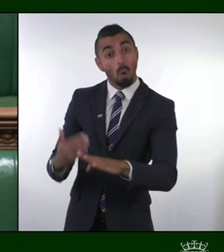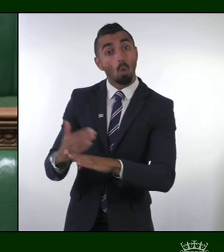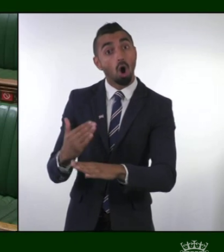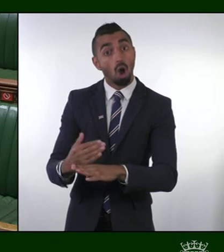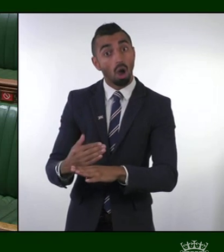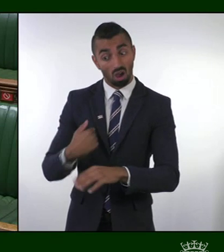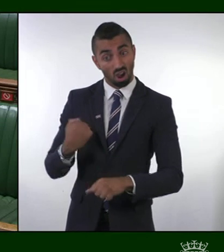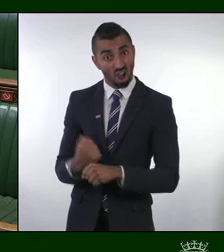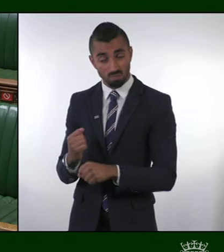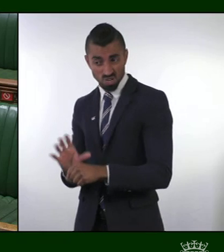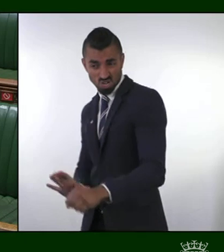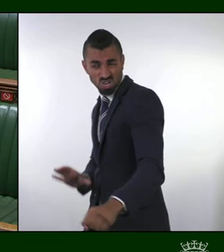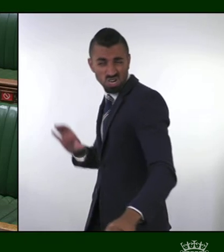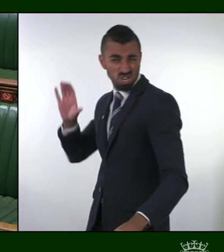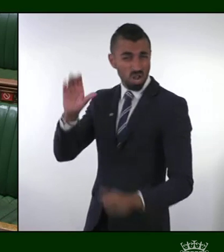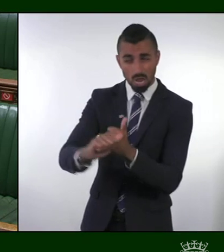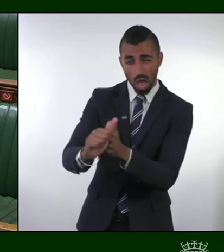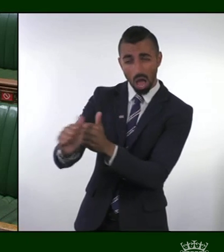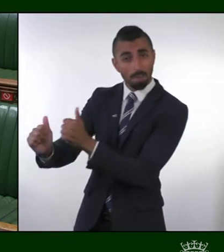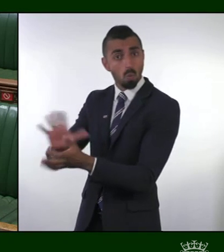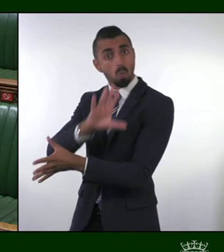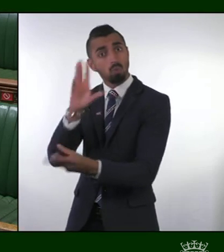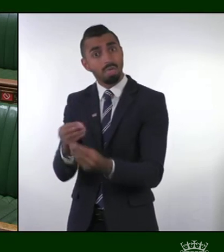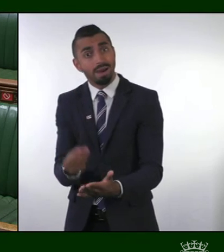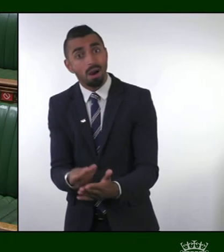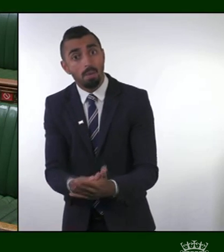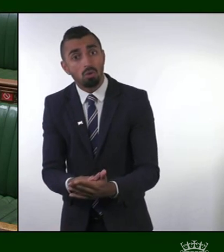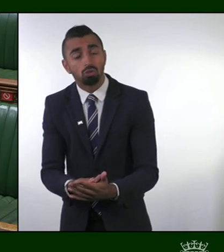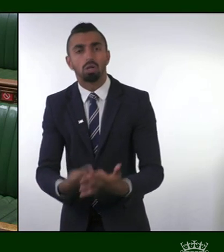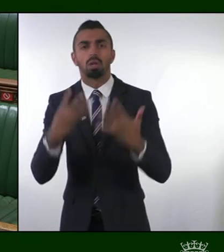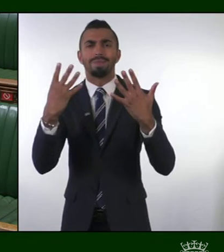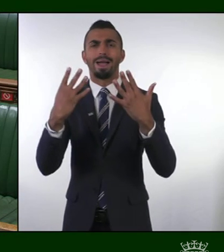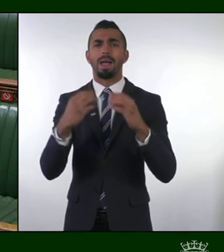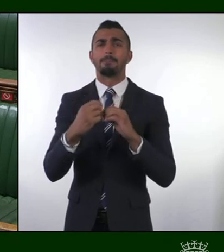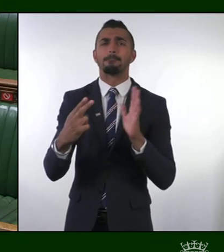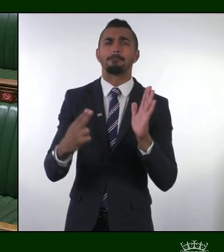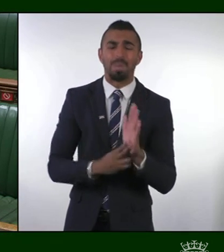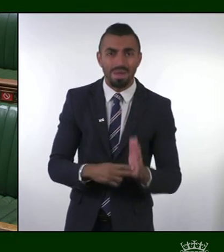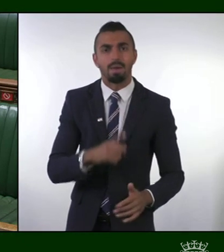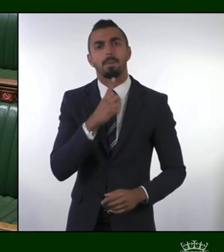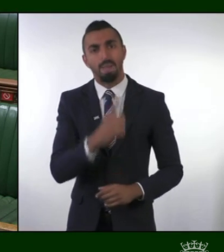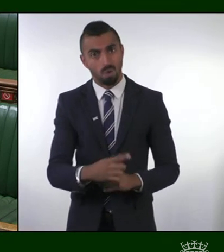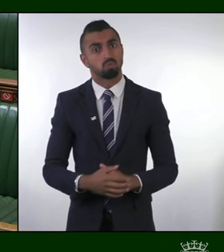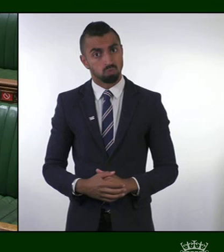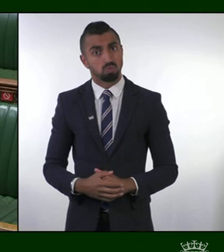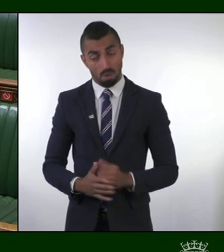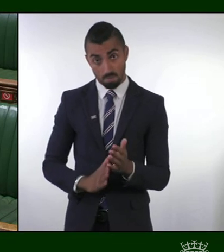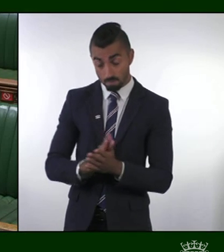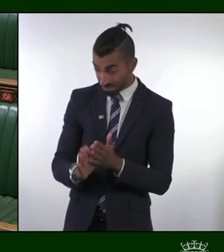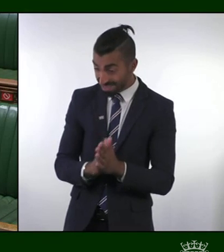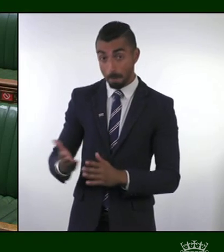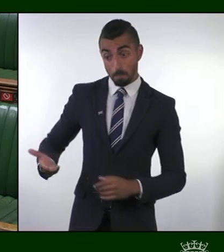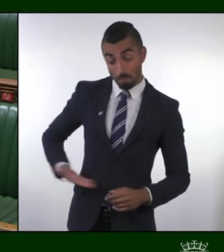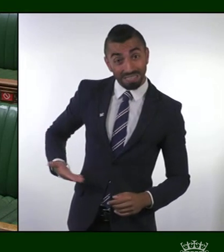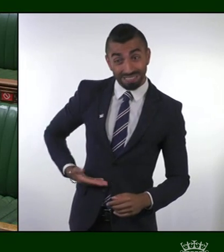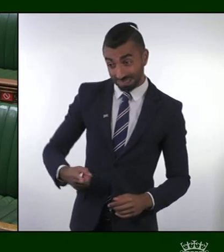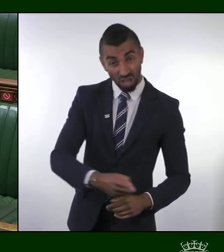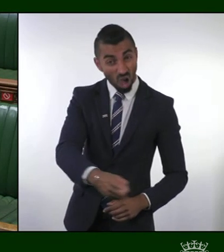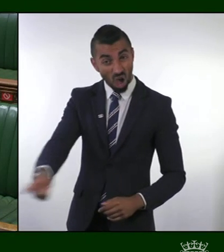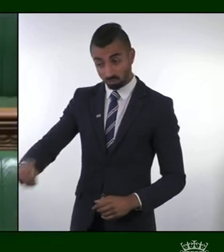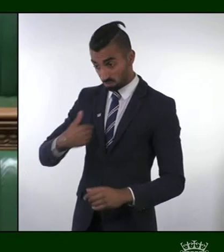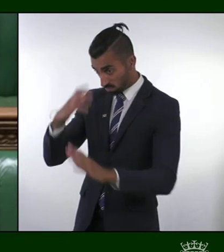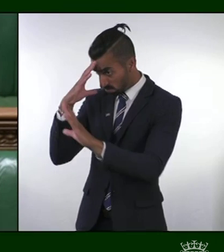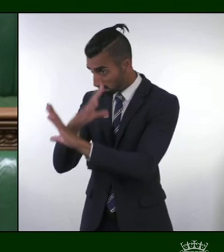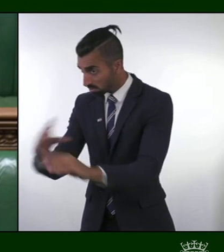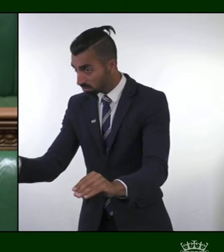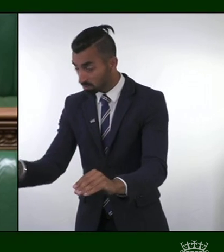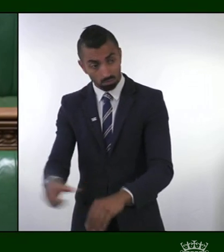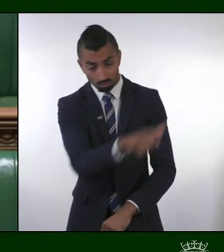Our message to business is clear: if you stand by your workers, we will stand by you.